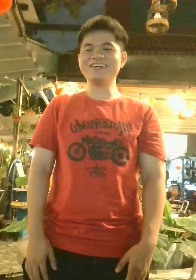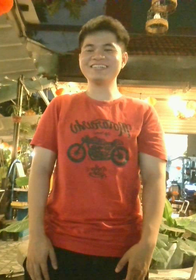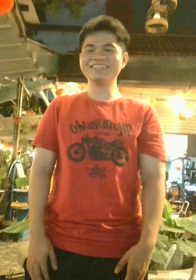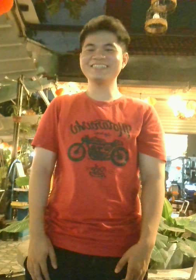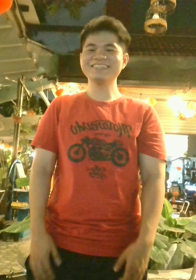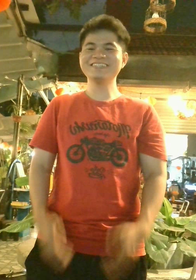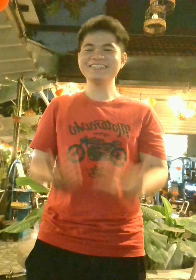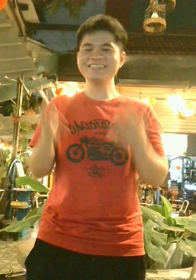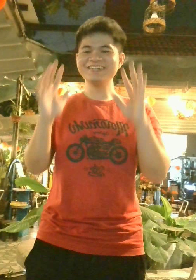vui mừng